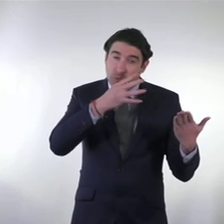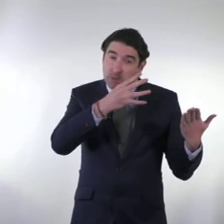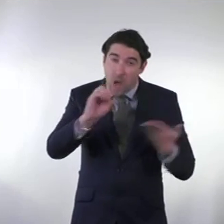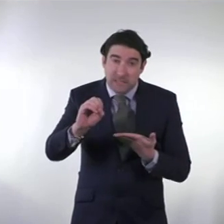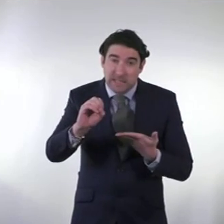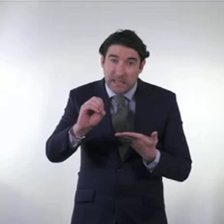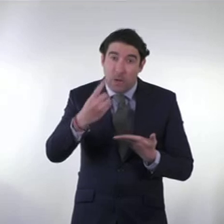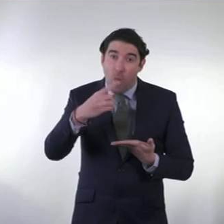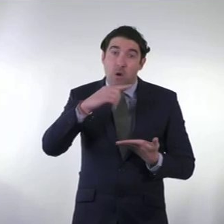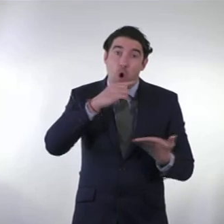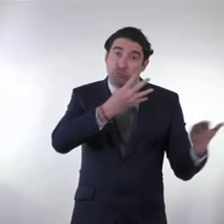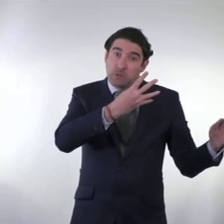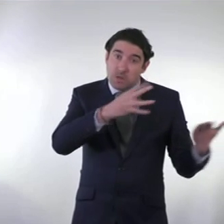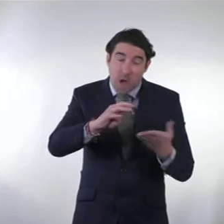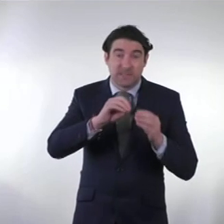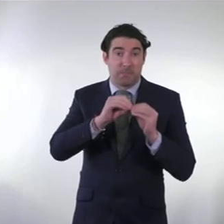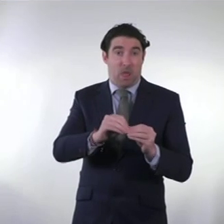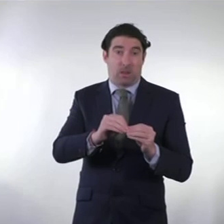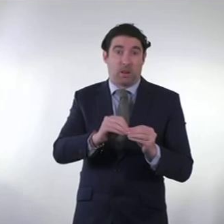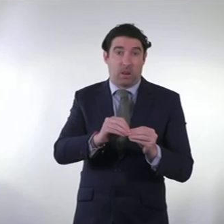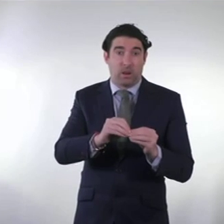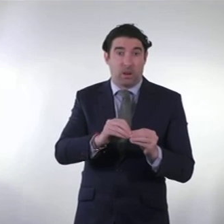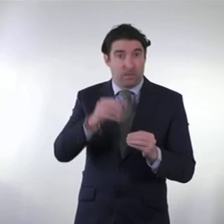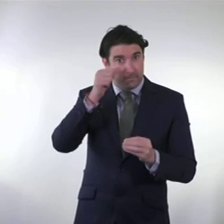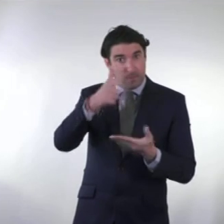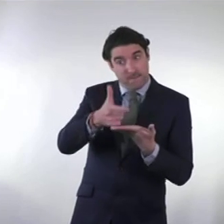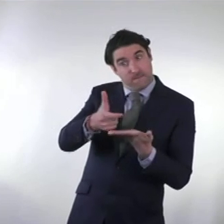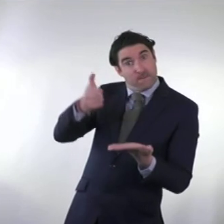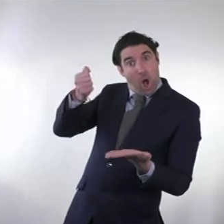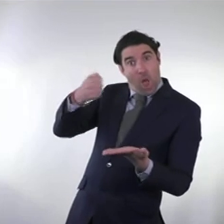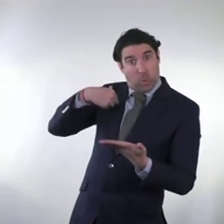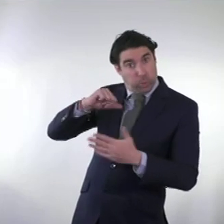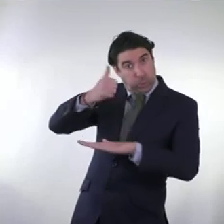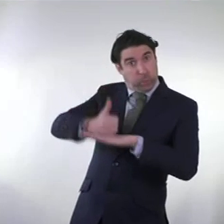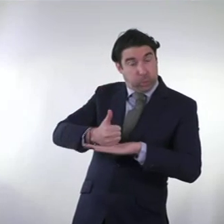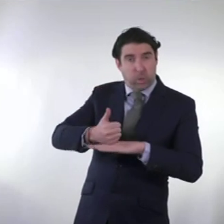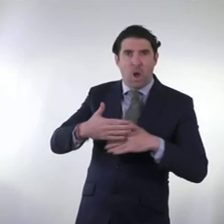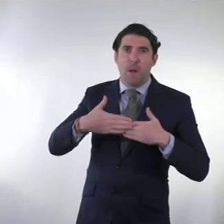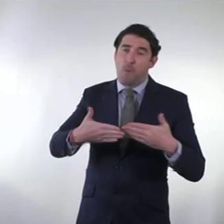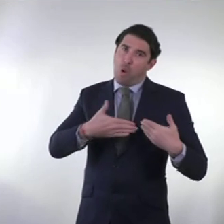The furlough plan alone is far more generous than that of any other European country.